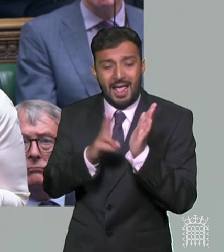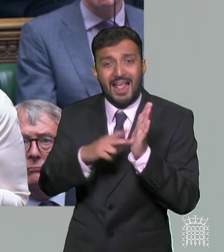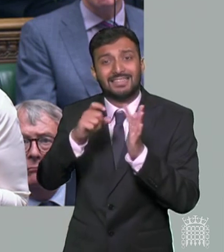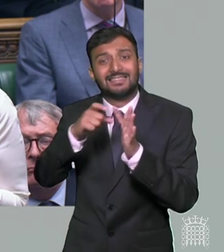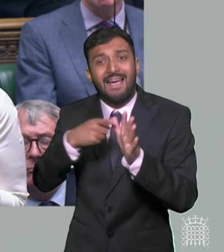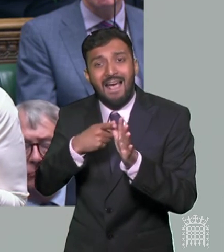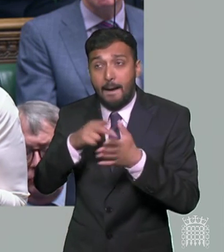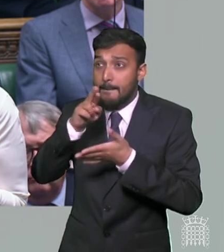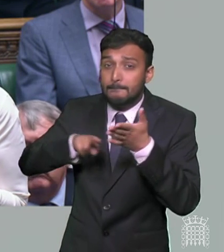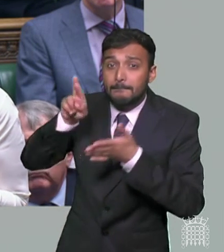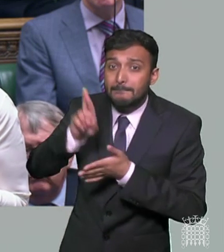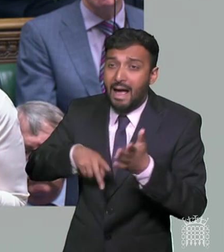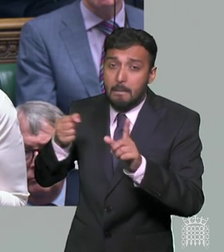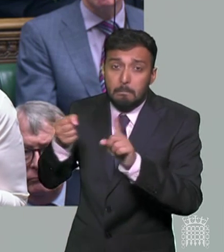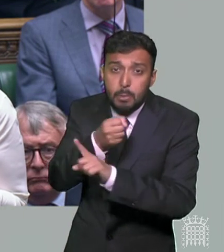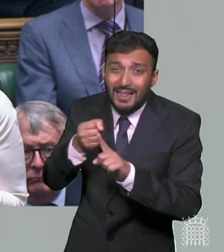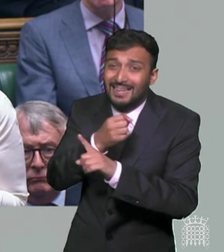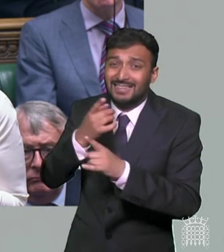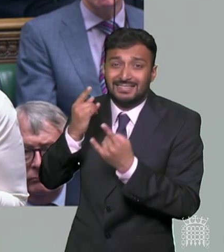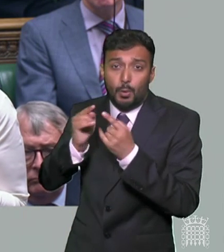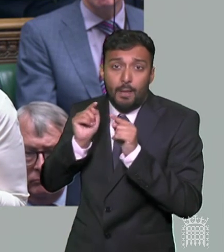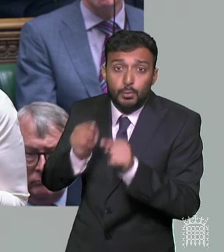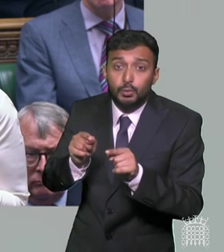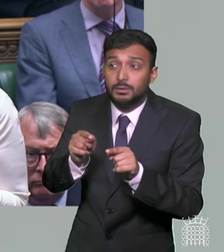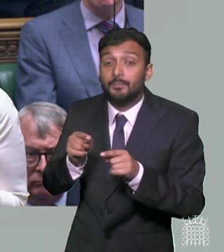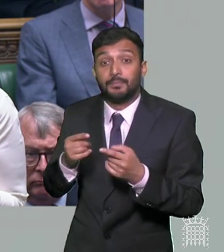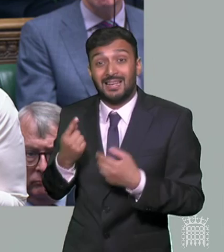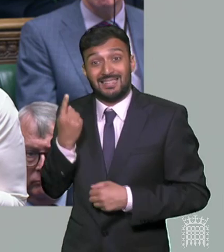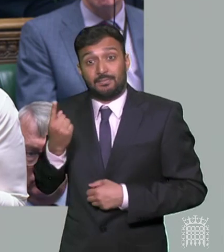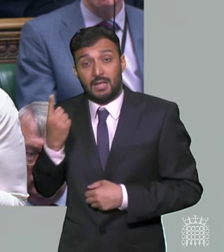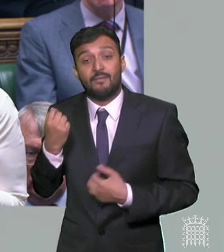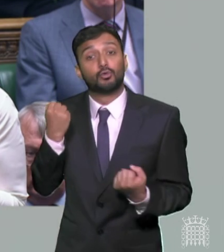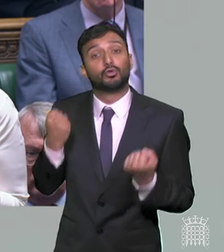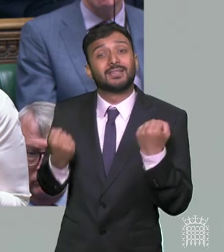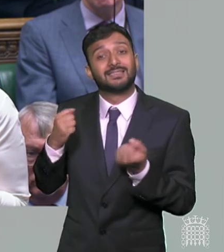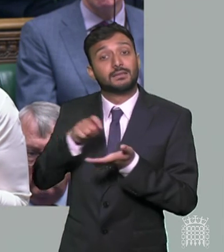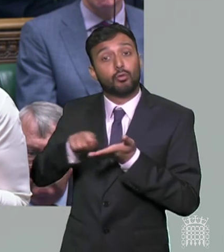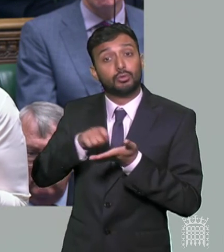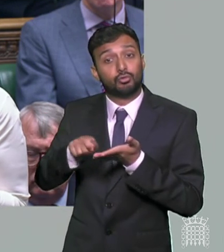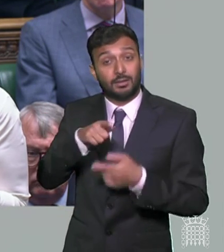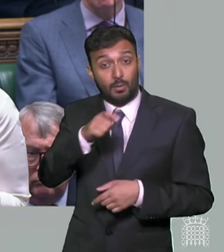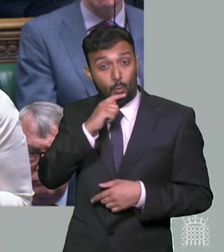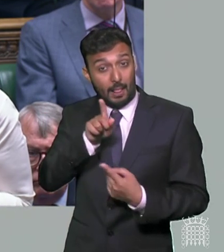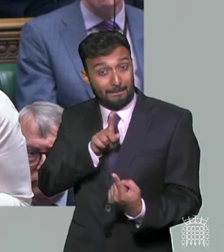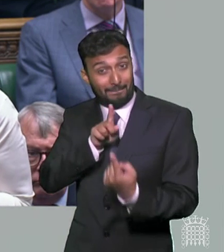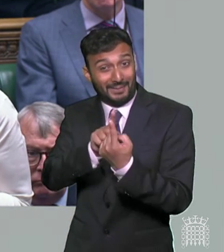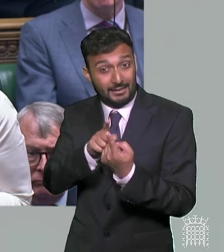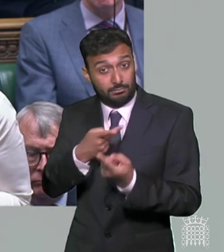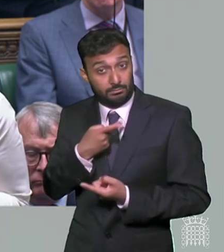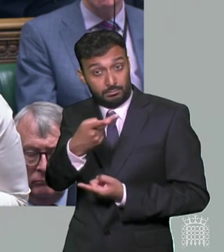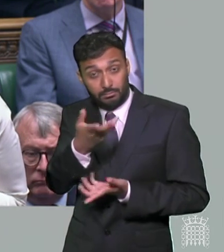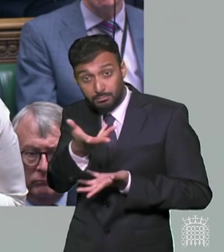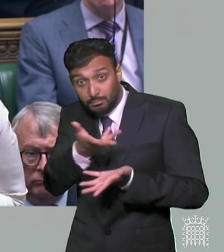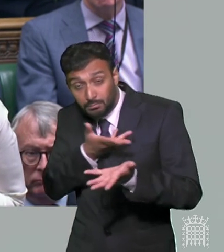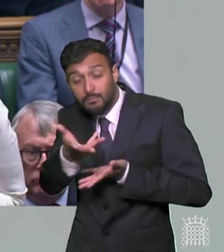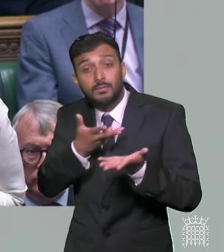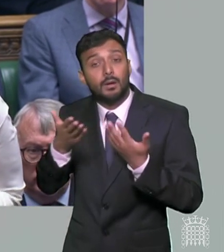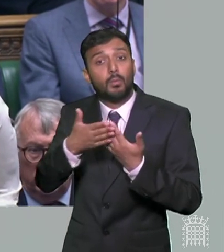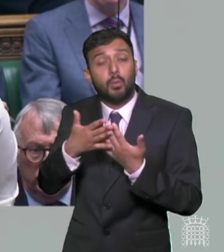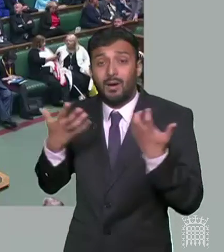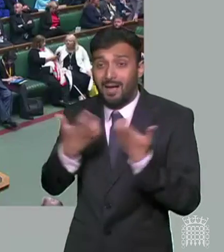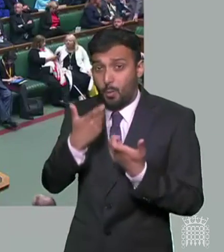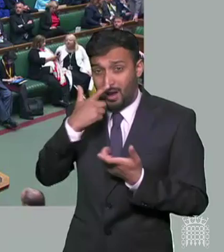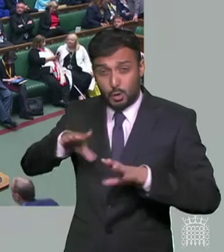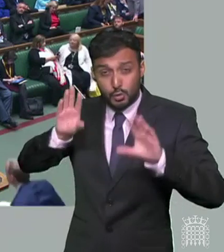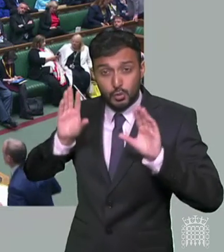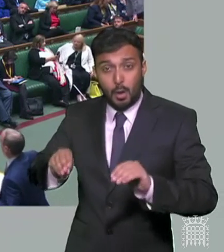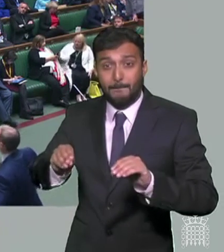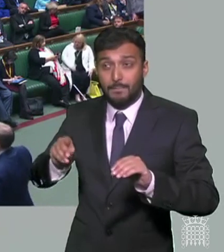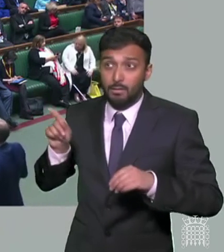Will the Deputy Prime Minister consider meeting me in his role as Justice Secretary to discuss how we will put a stop to this deplorable practice once and for all?